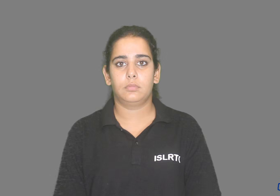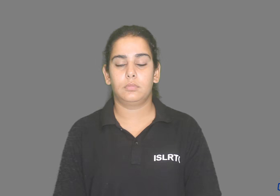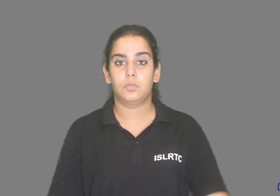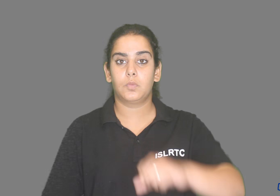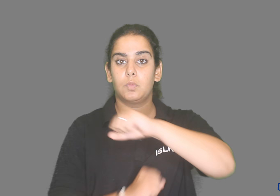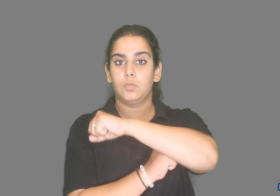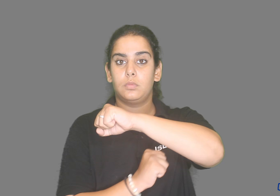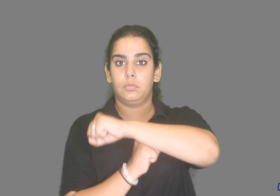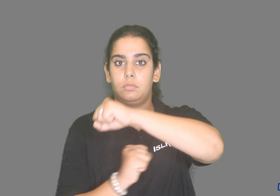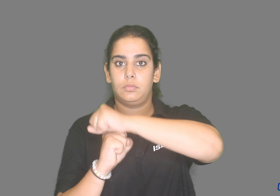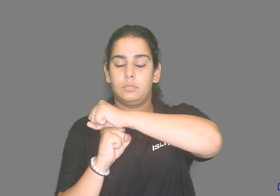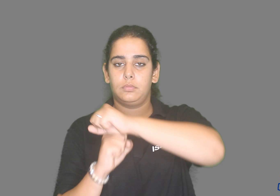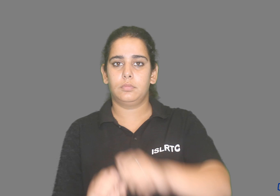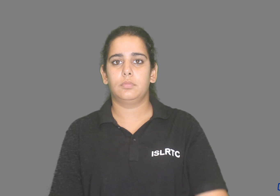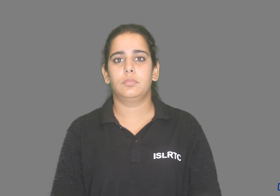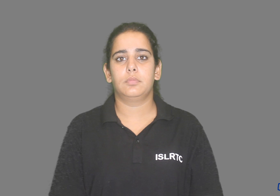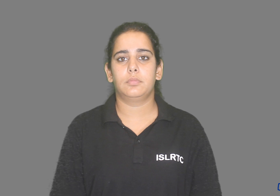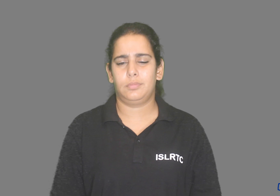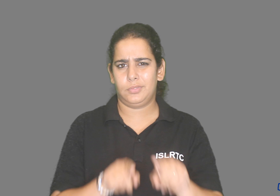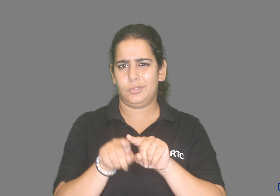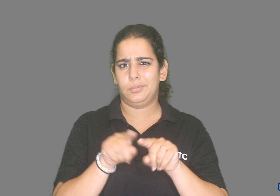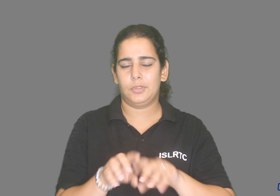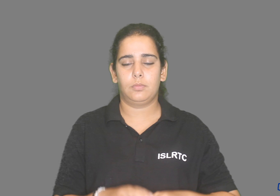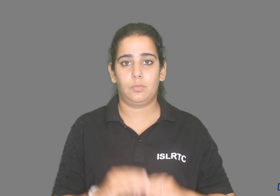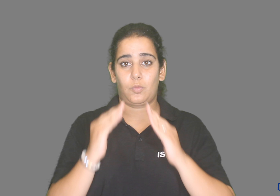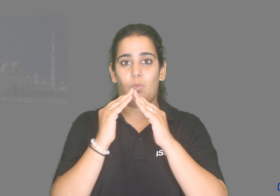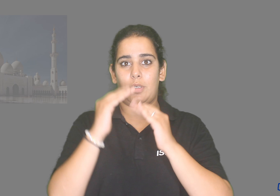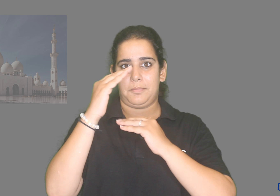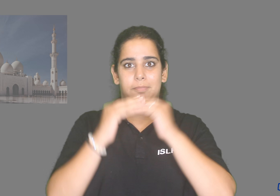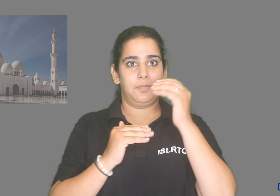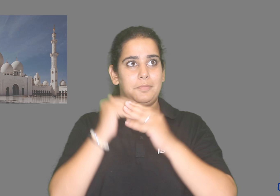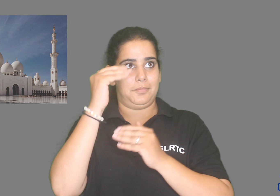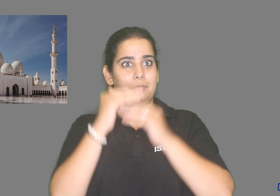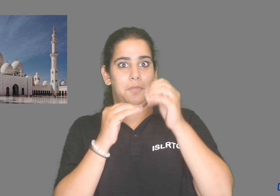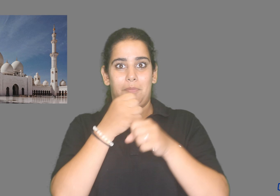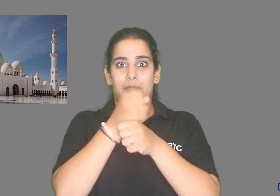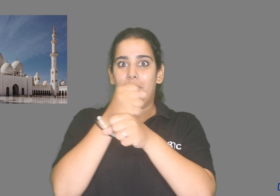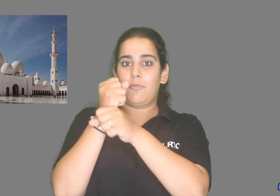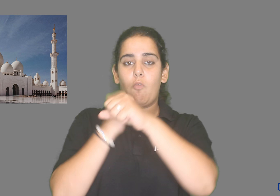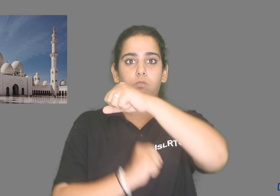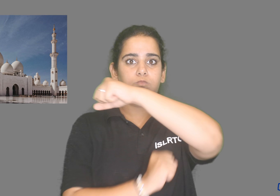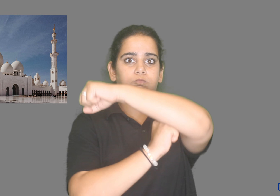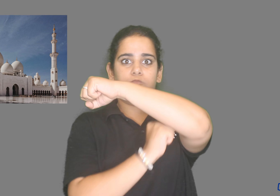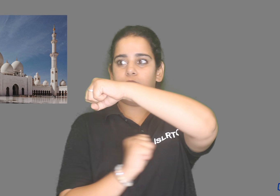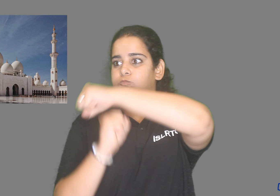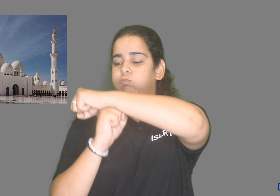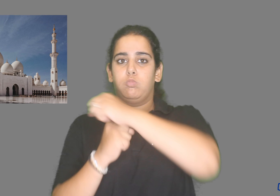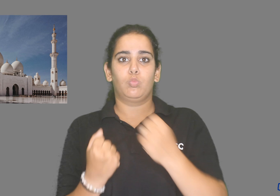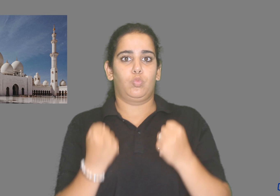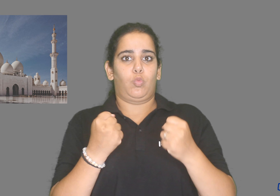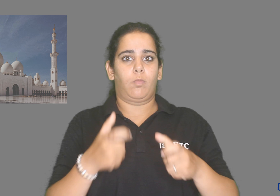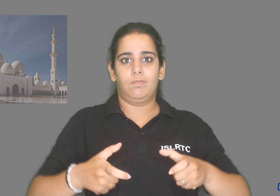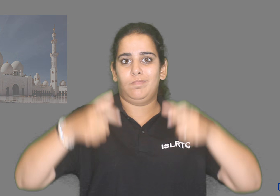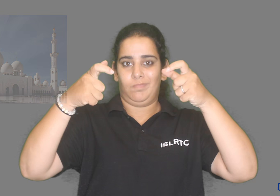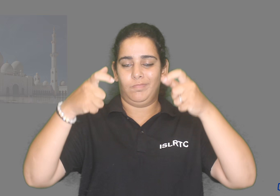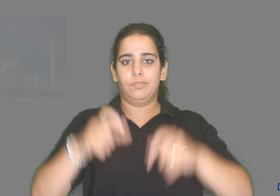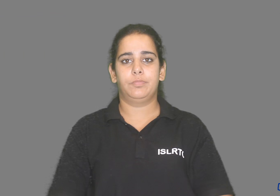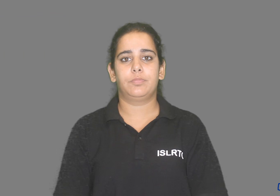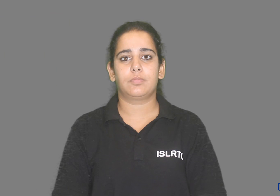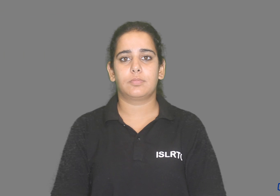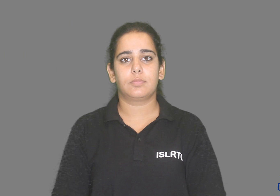Mausoleum a stately or impressive building housing a tomb or group of tombs